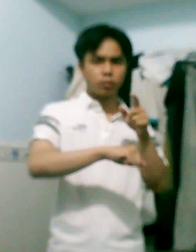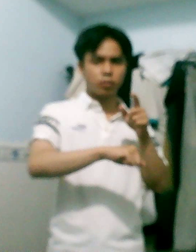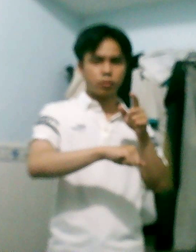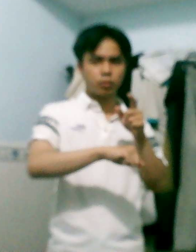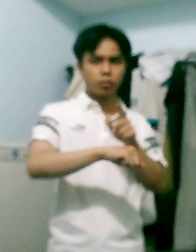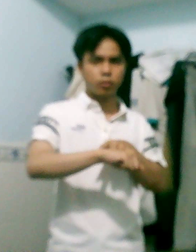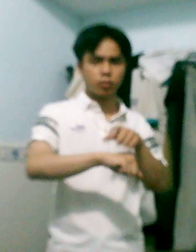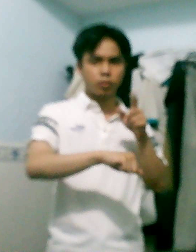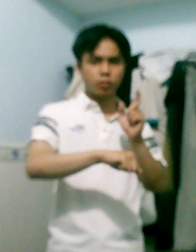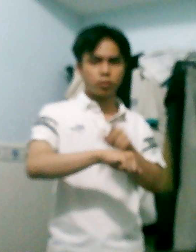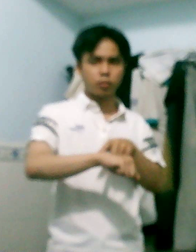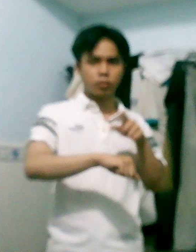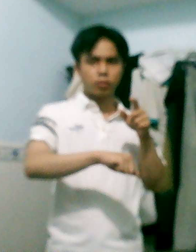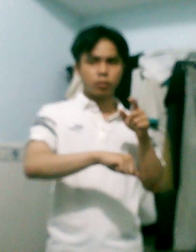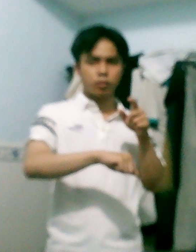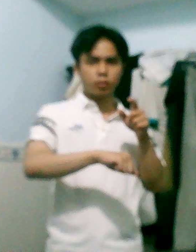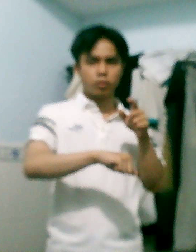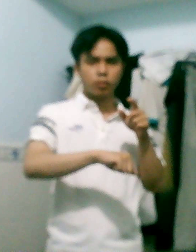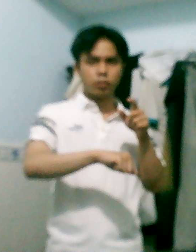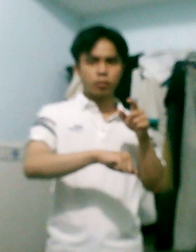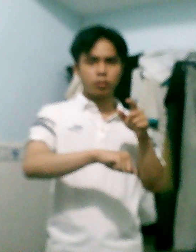gio